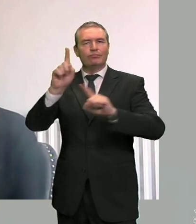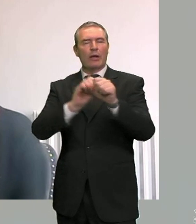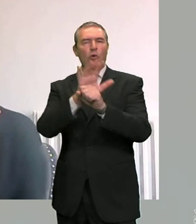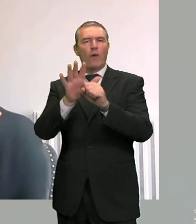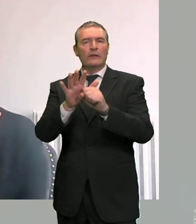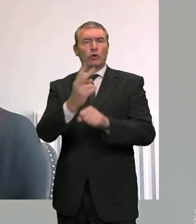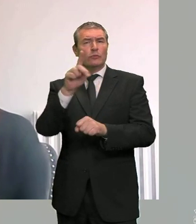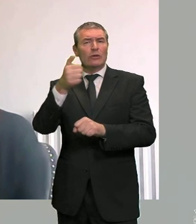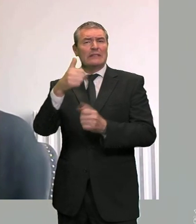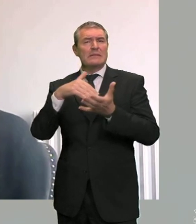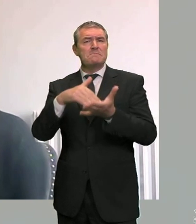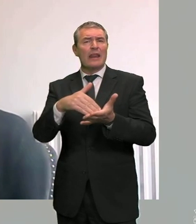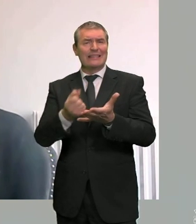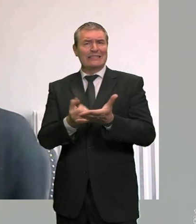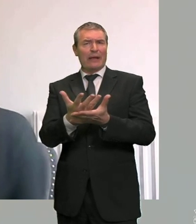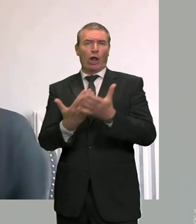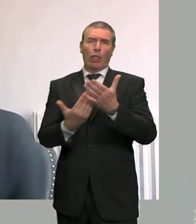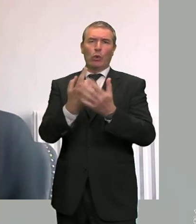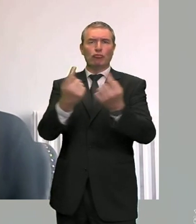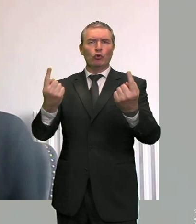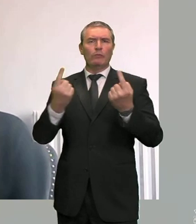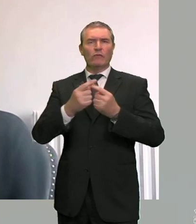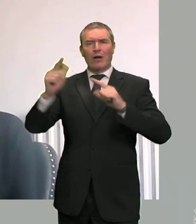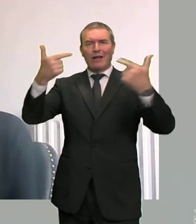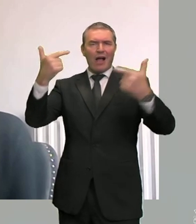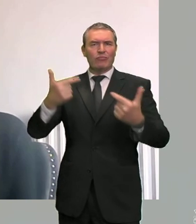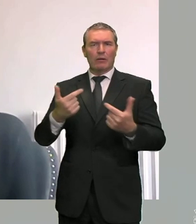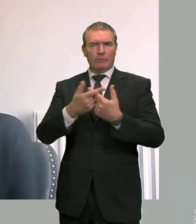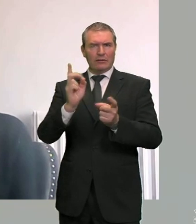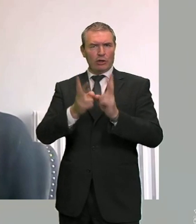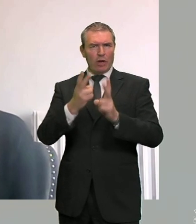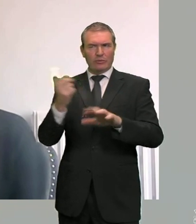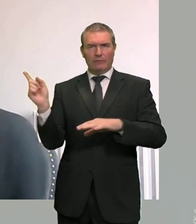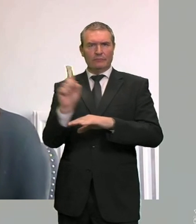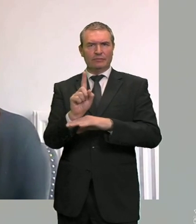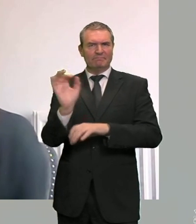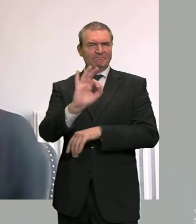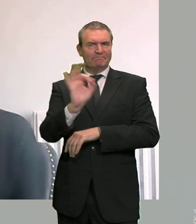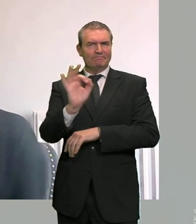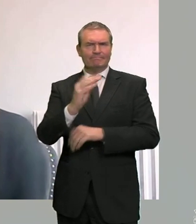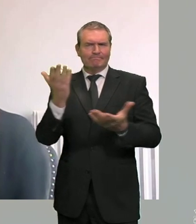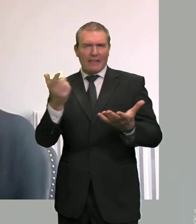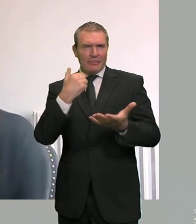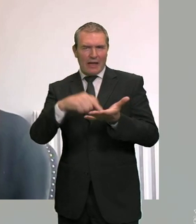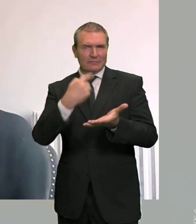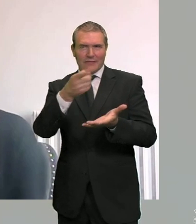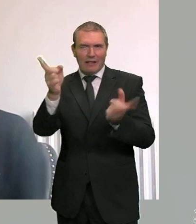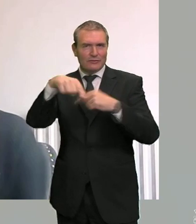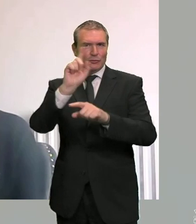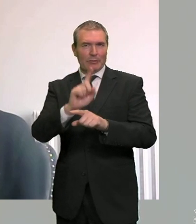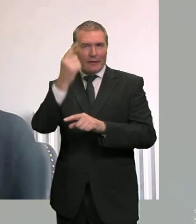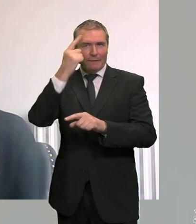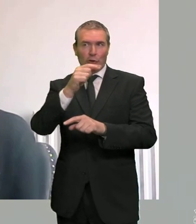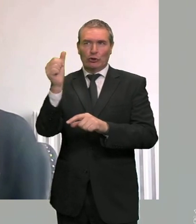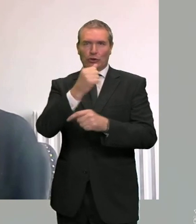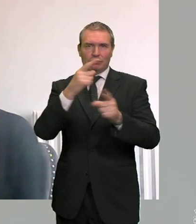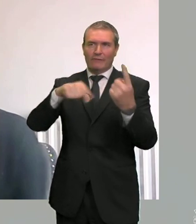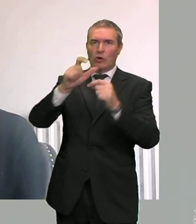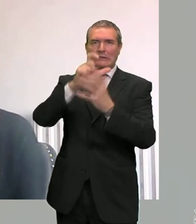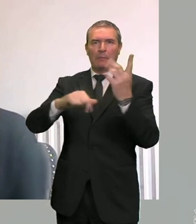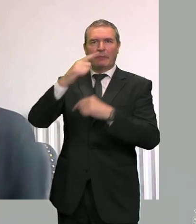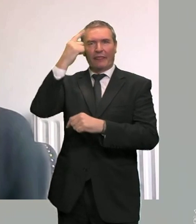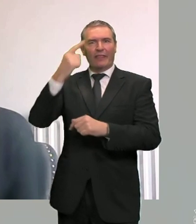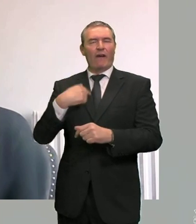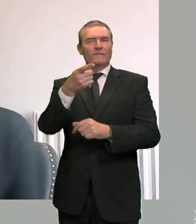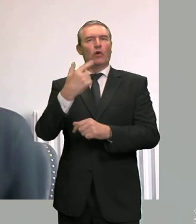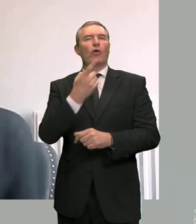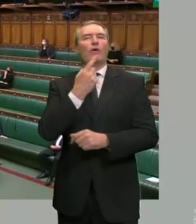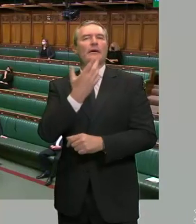Some £2.6 million was spent on the new press room, yet there is still no interpreter; what message does he think this sends to disabled people?